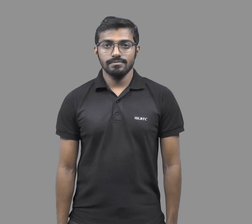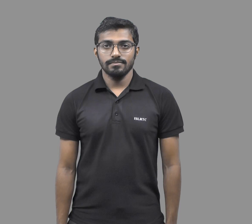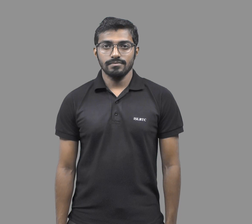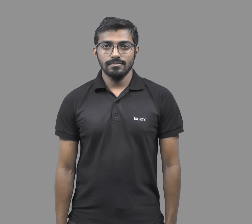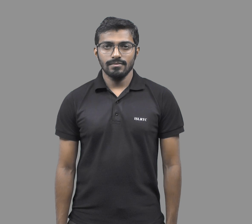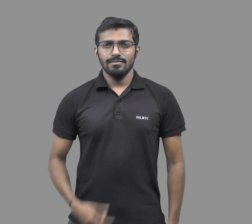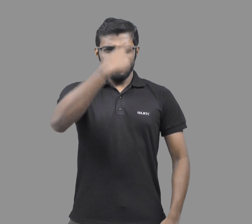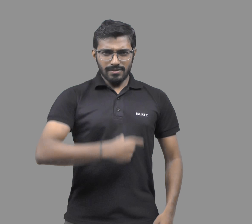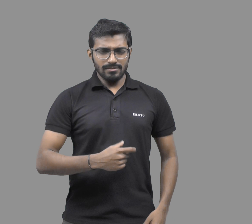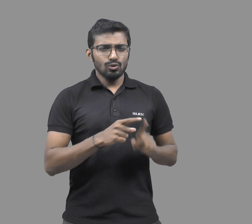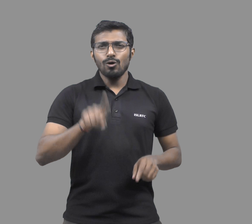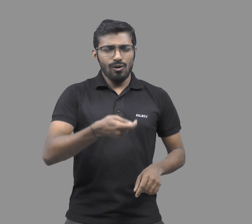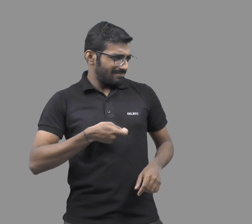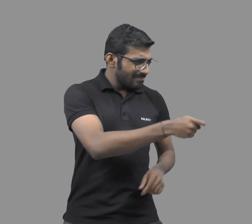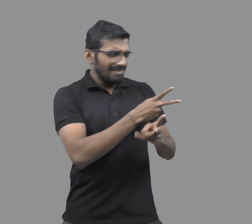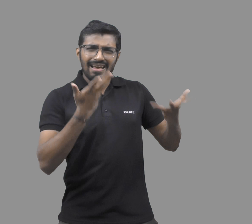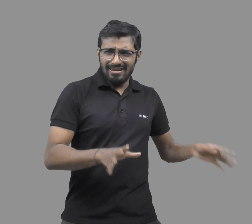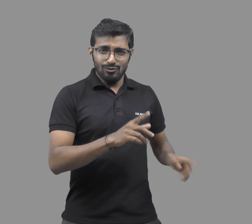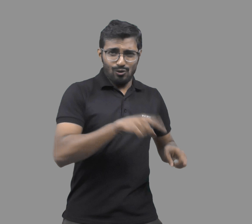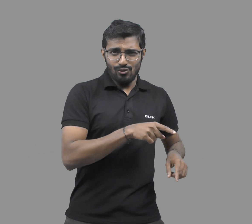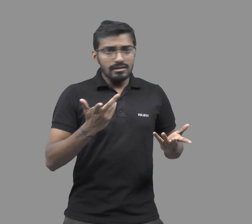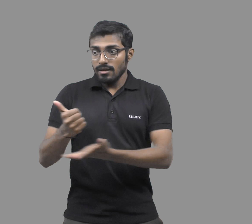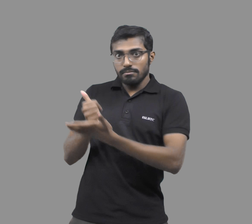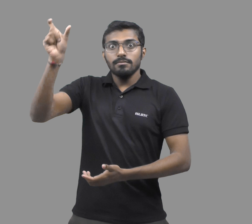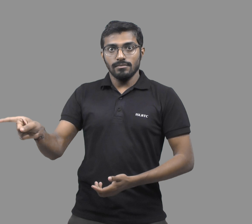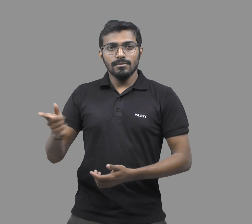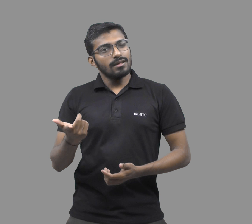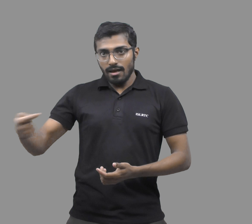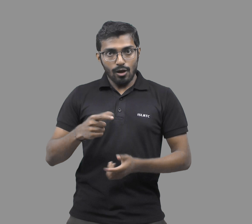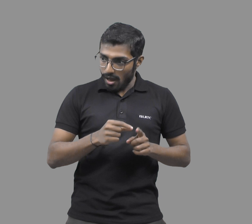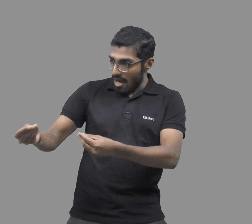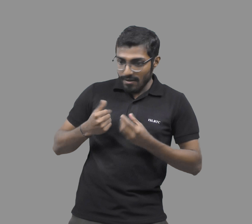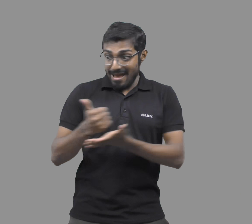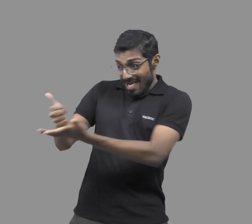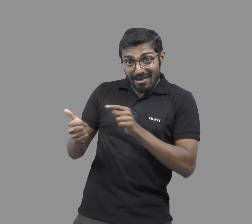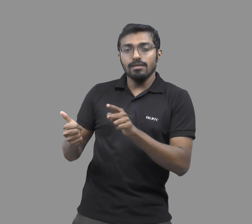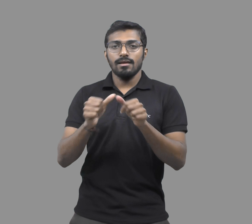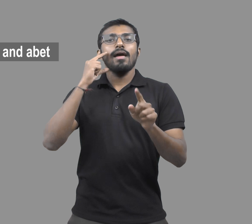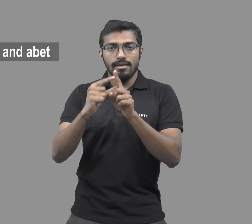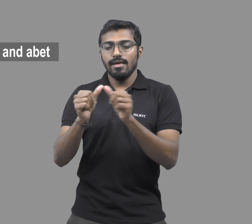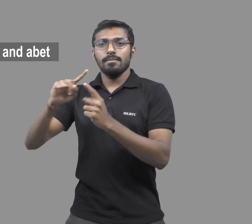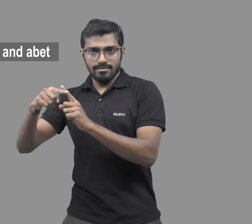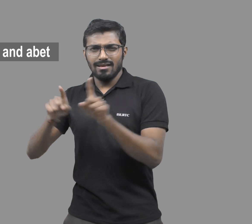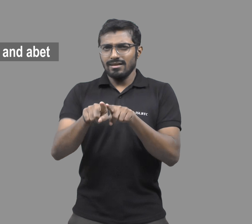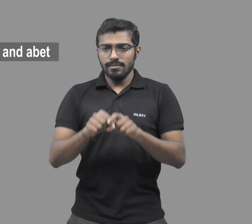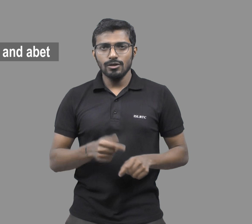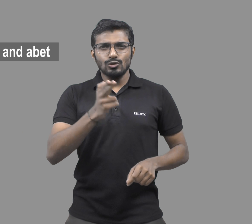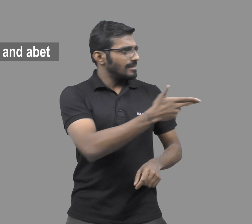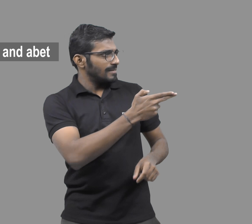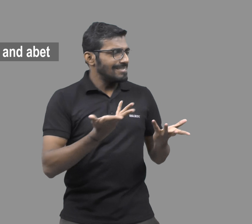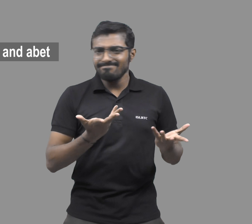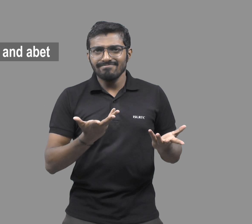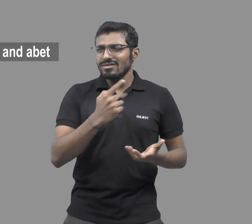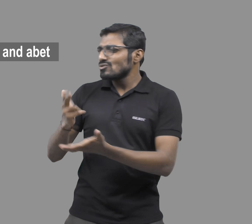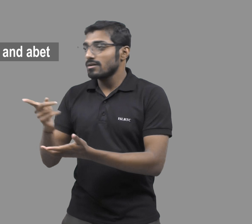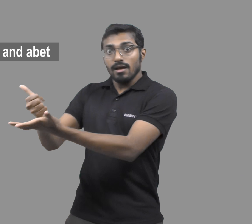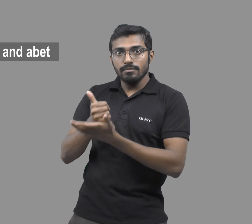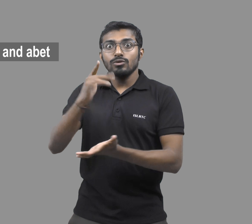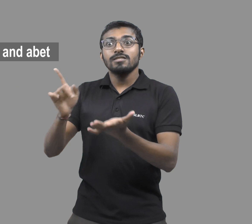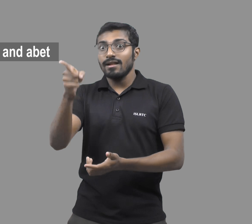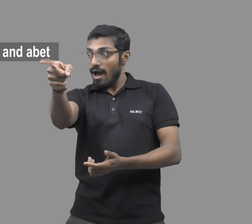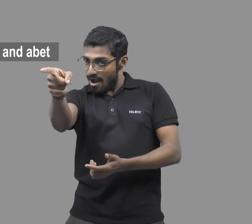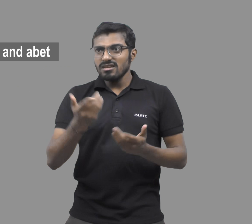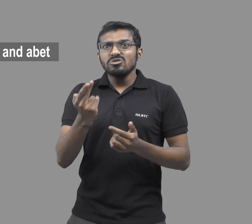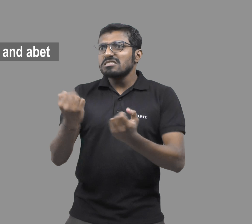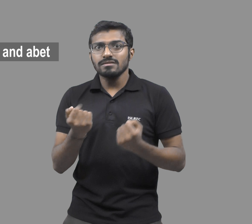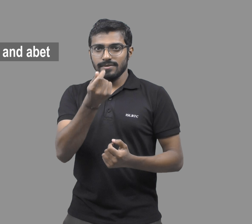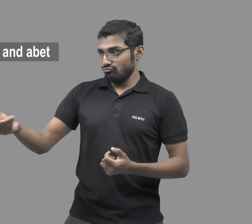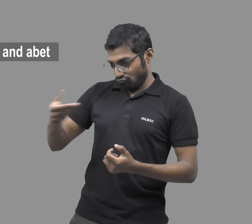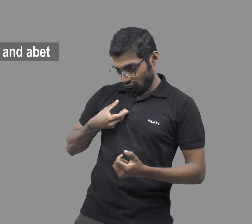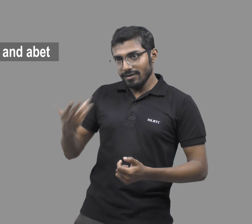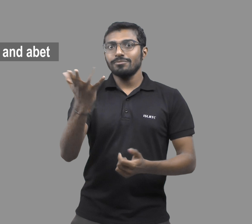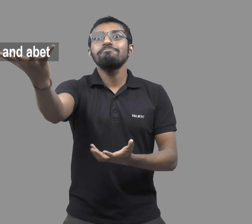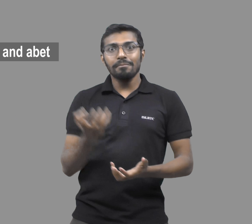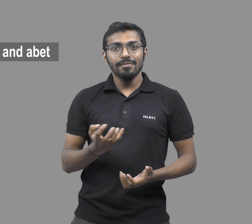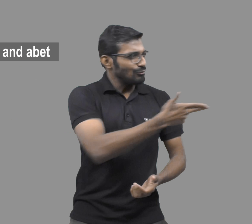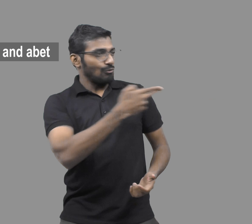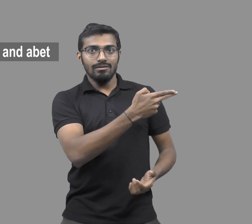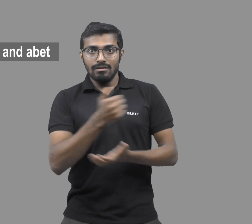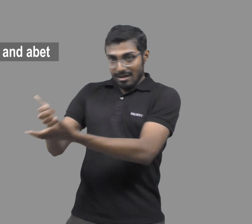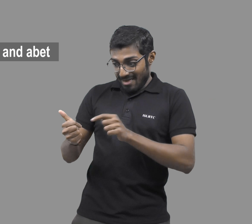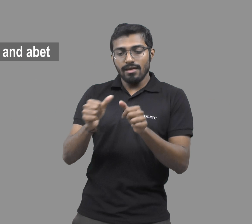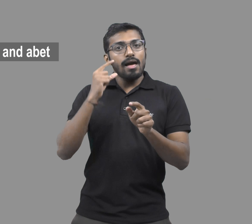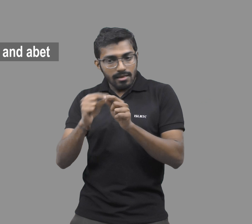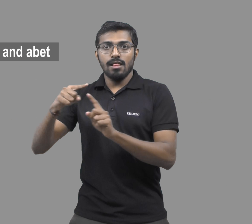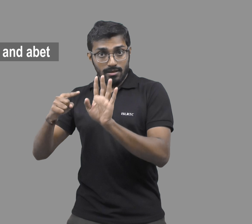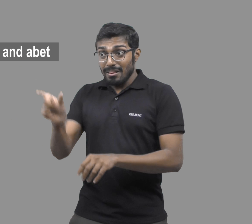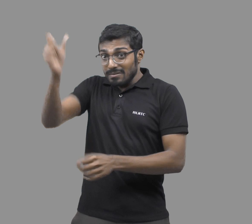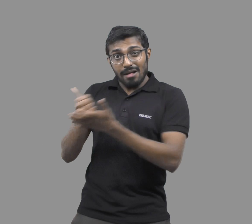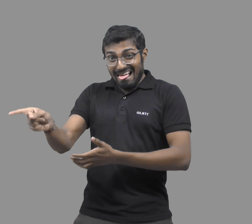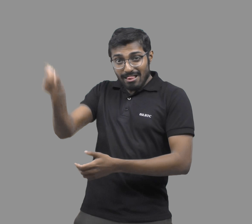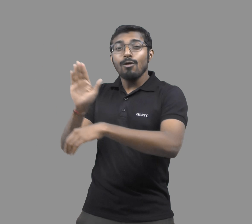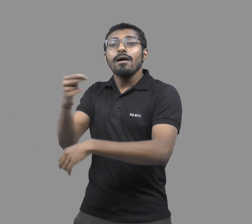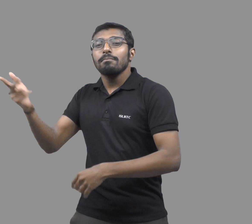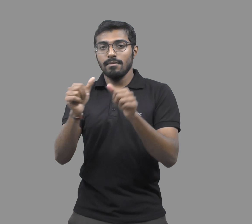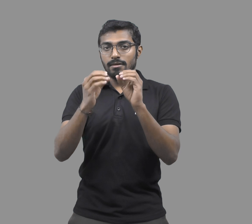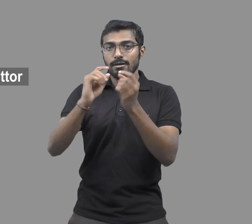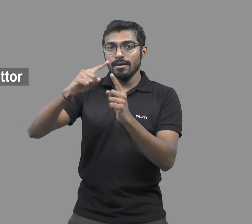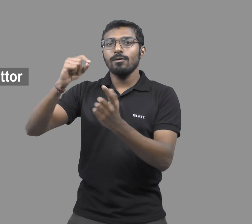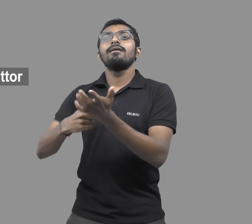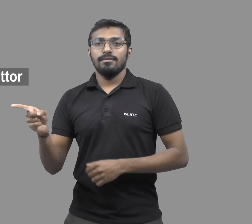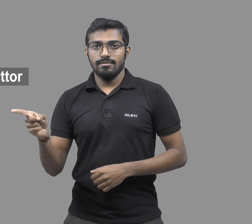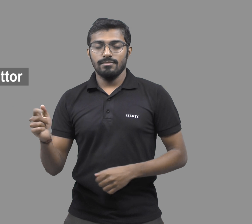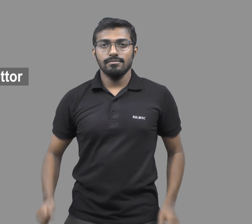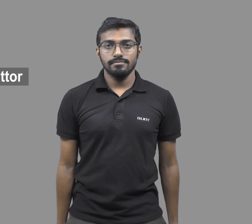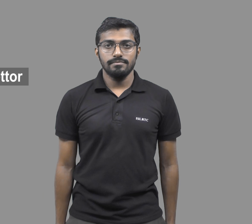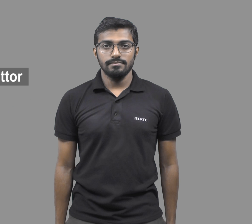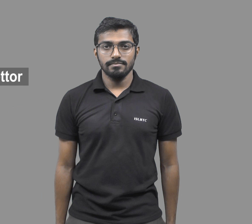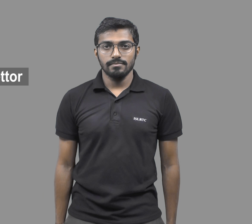Aid and abet abettor